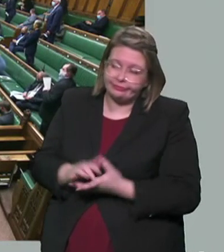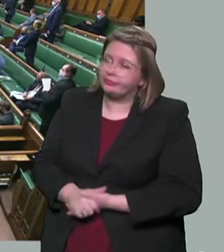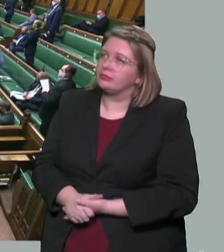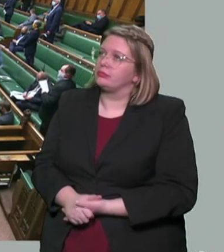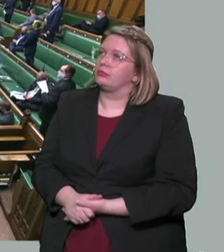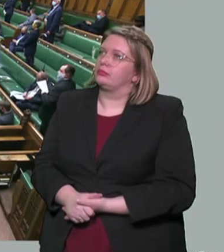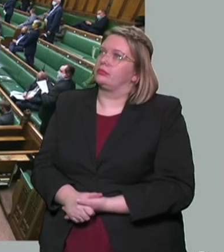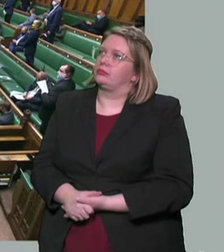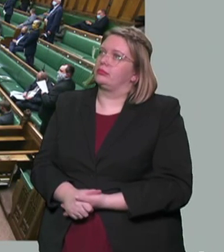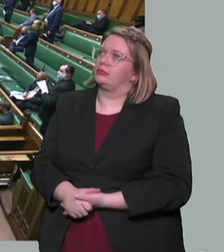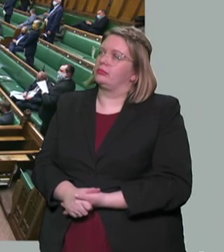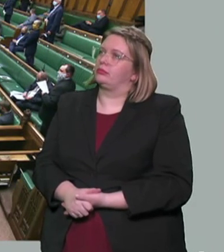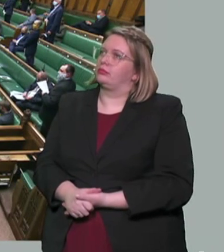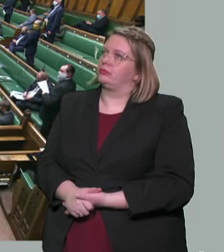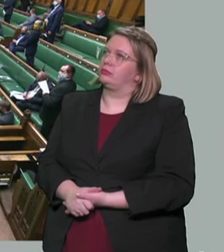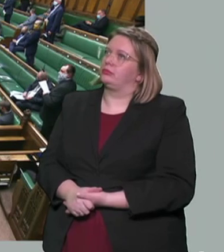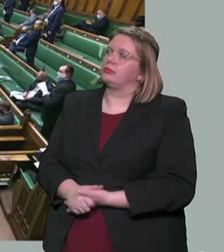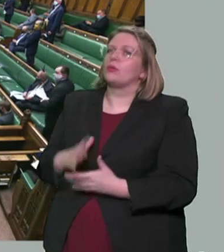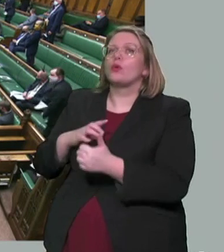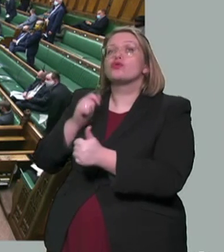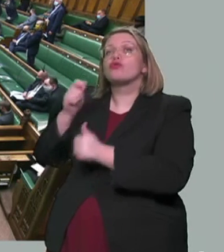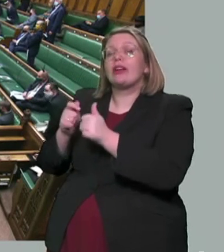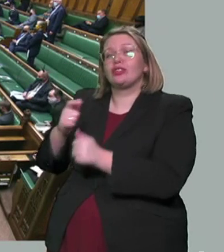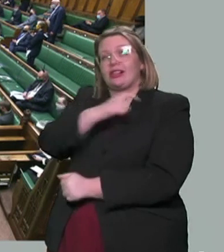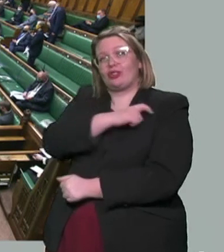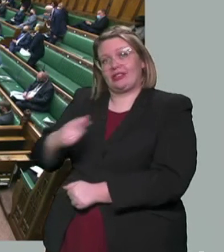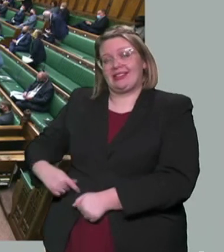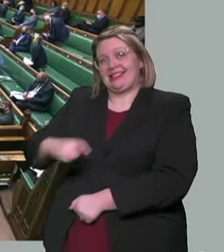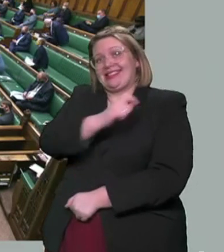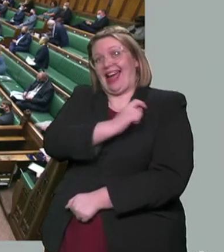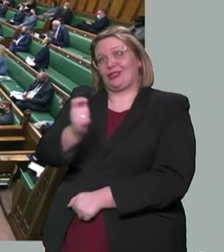Congratulating him on his knighthood, I call Sir Bill Wiggin, or Sir William Wiggin.